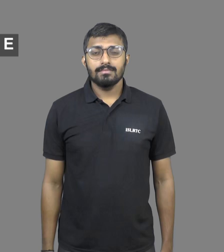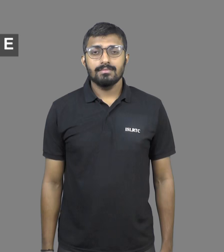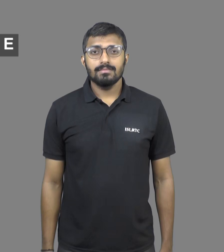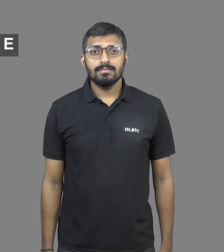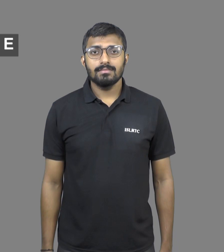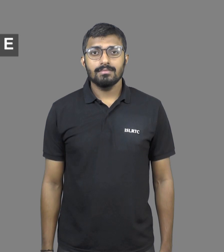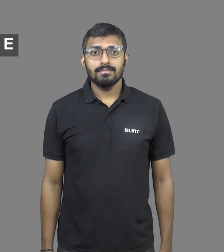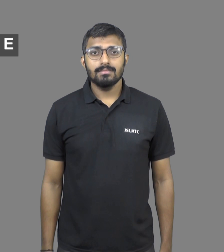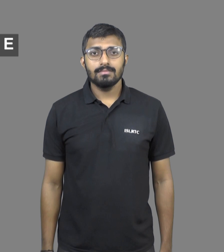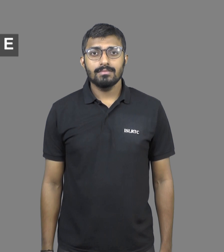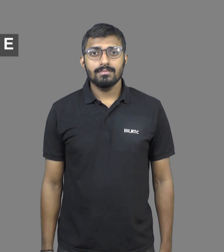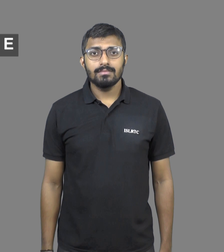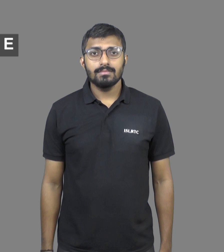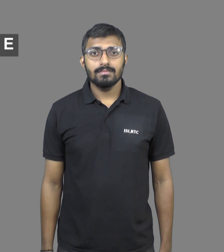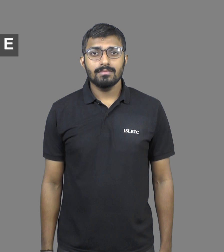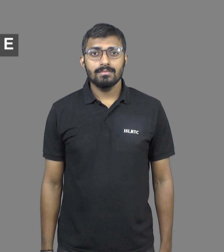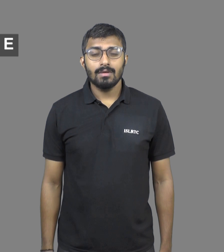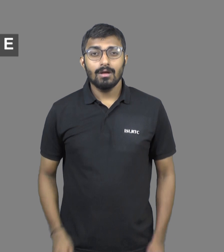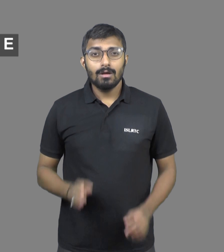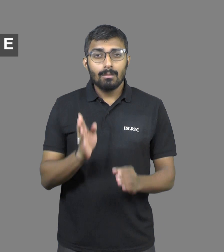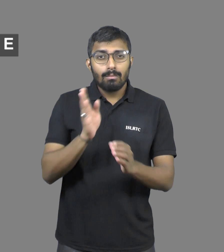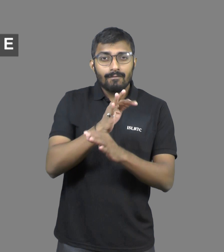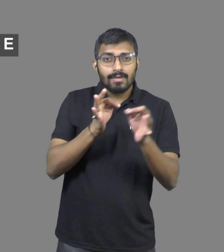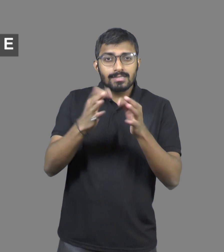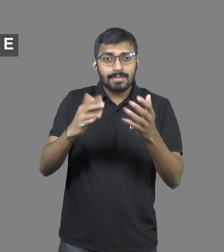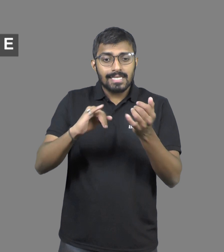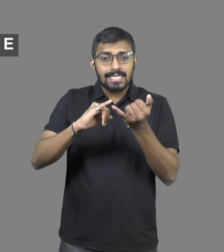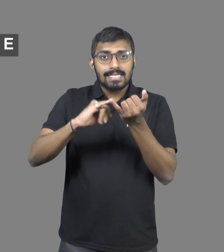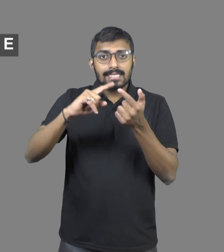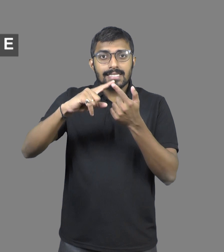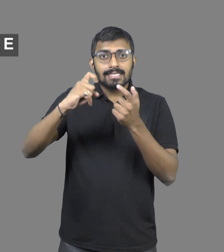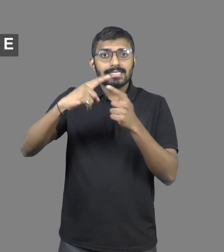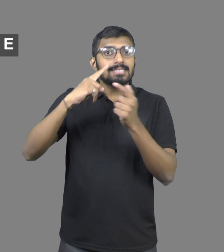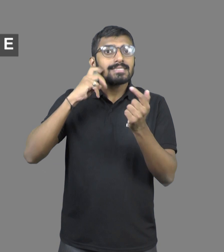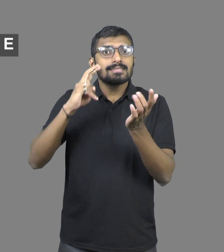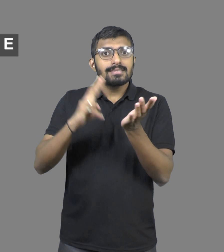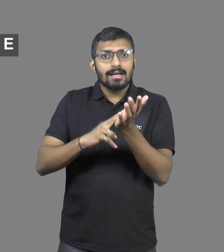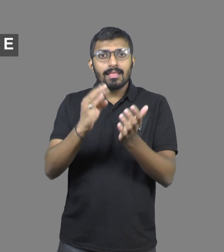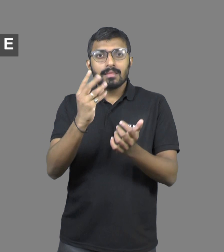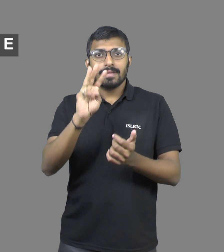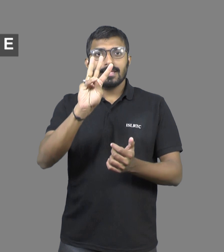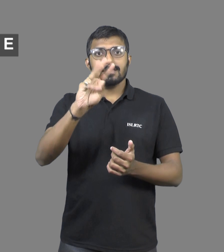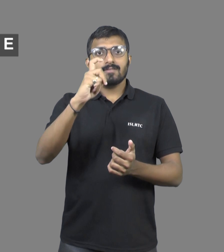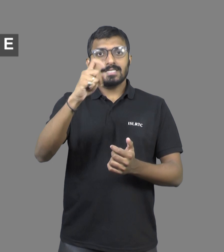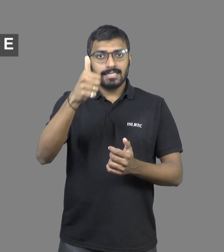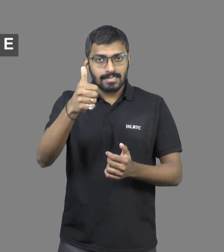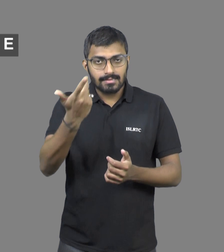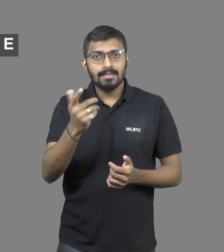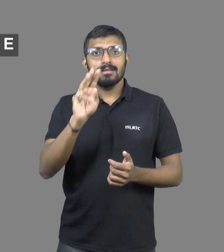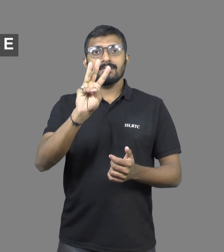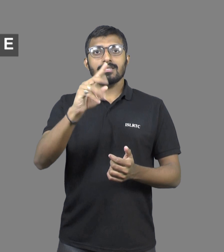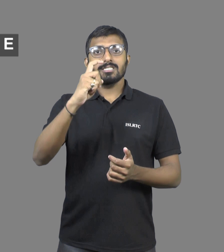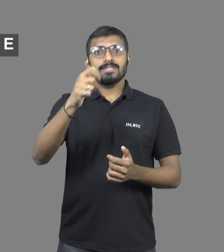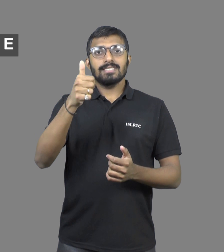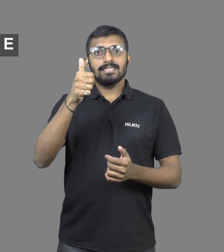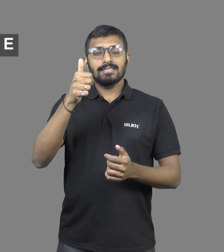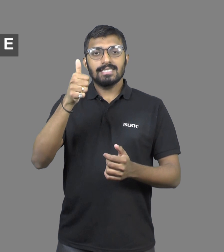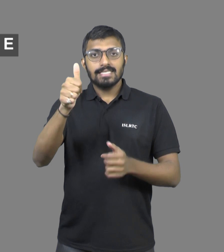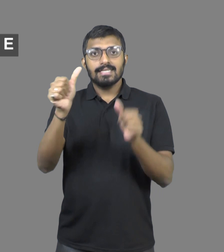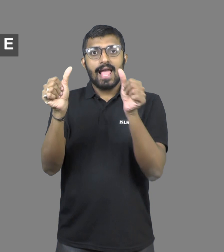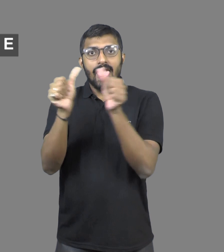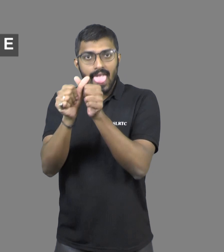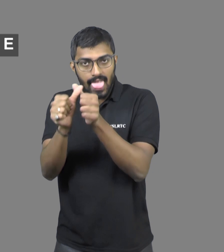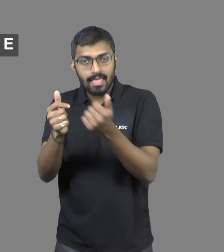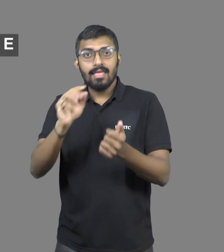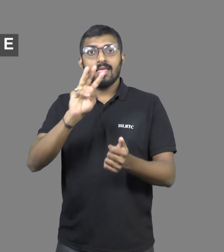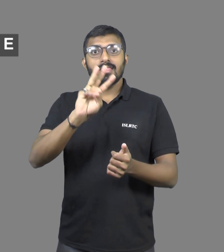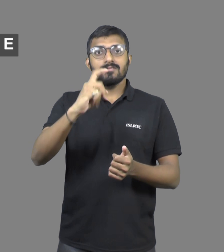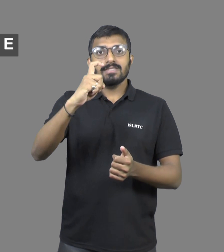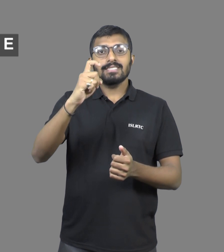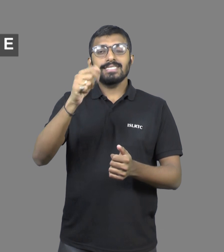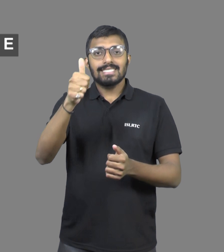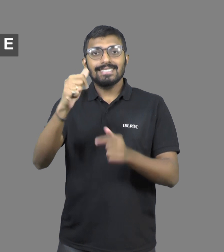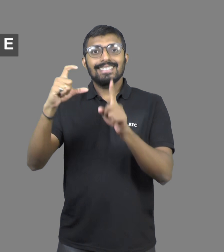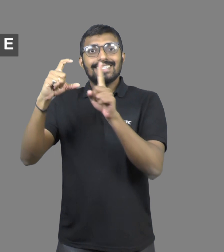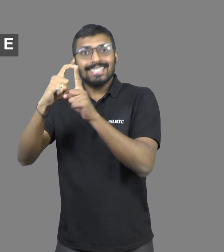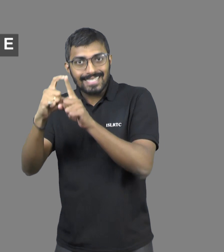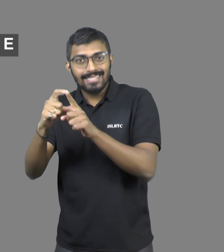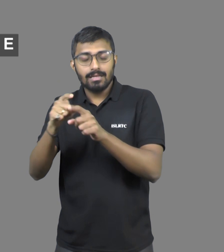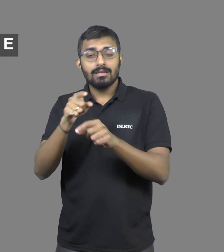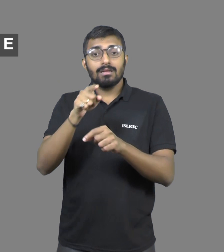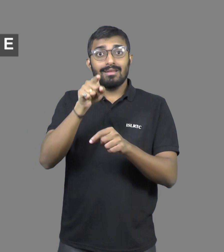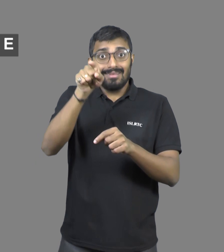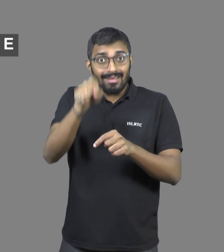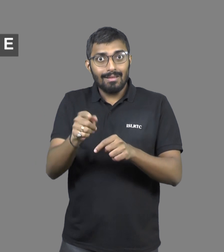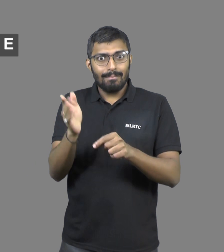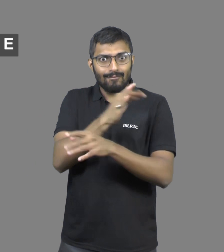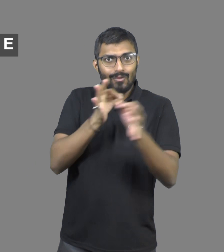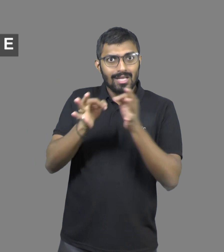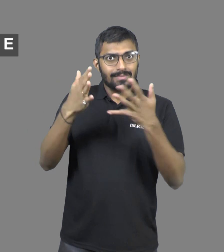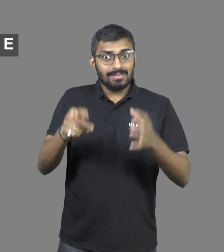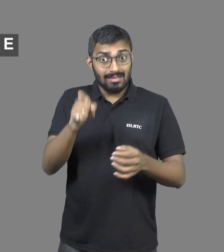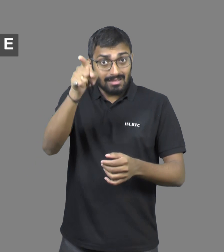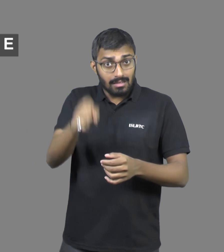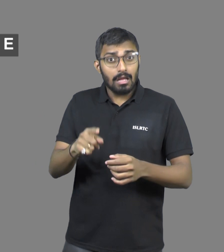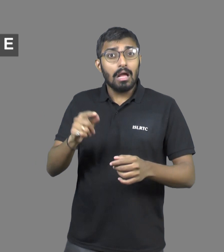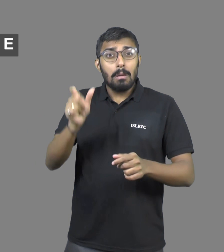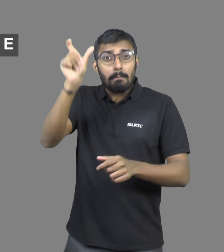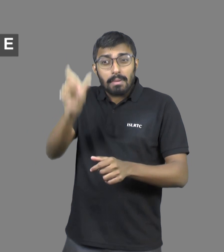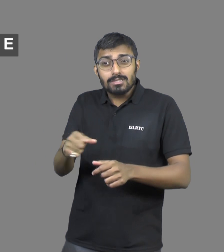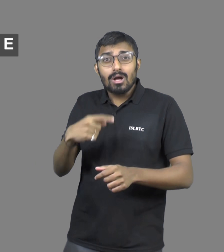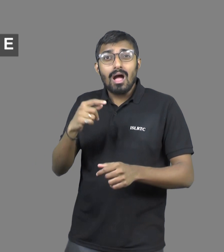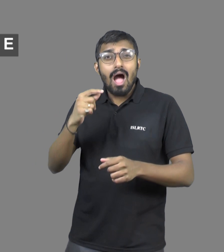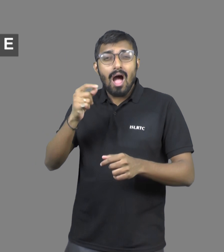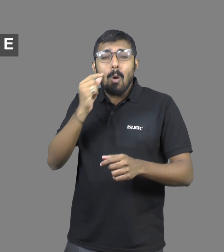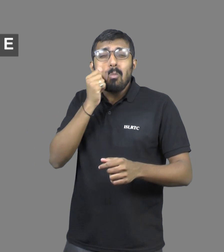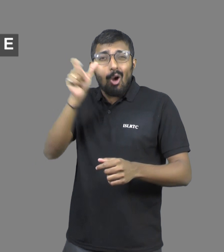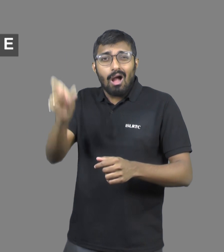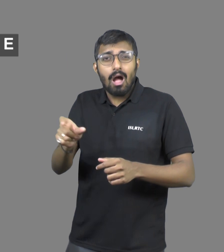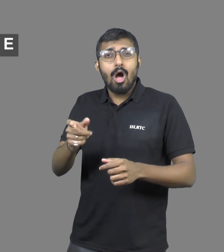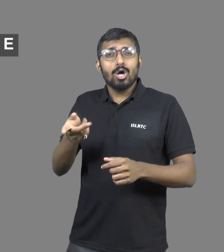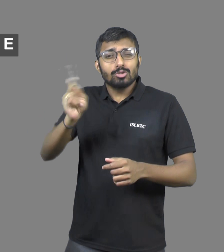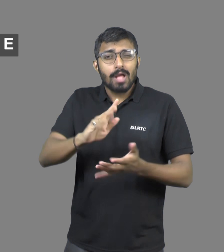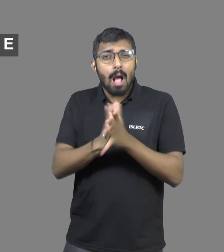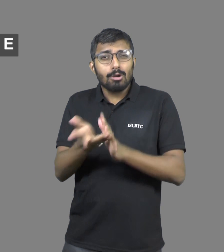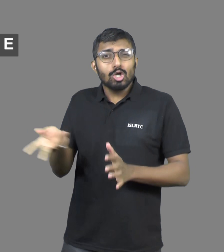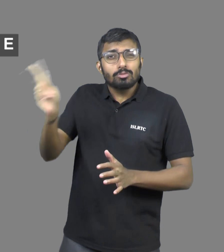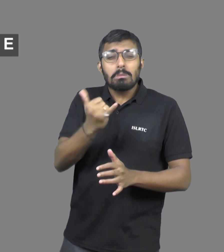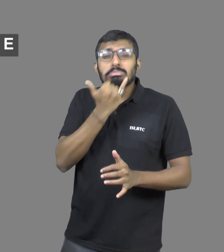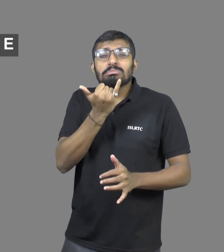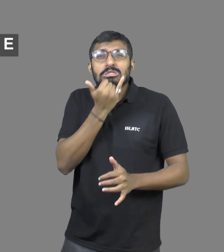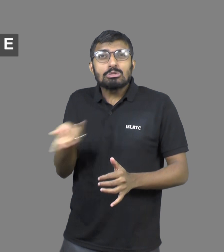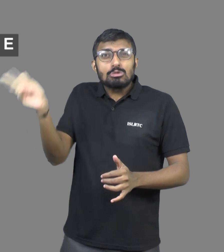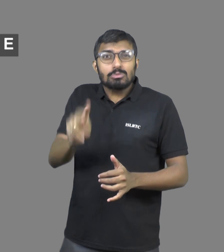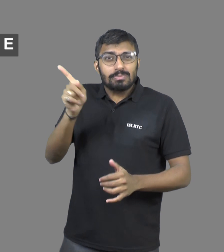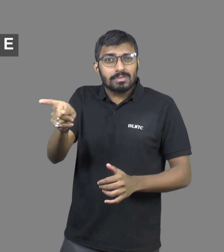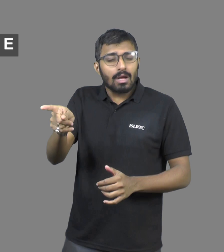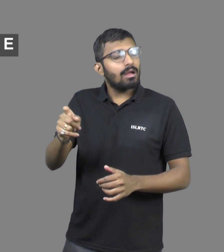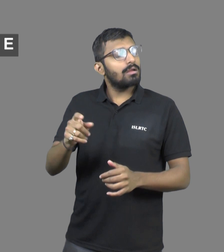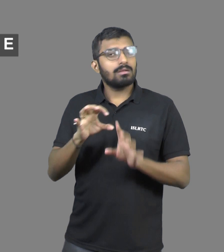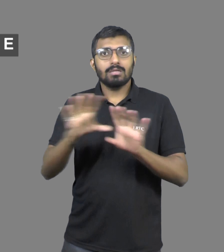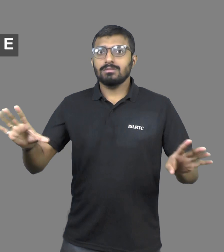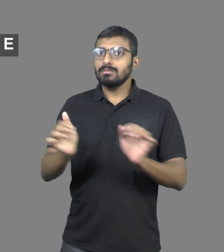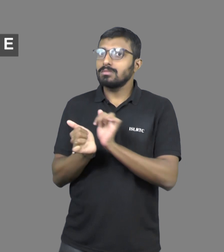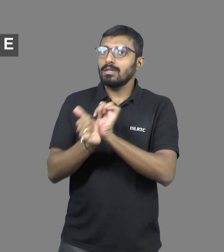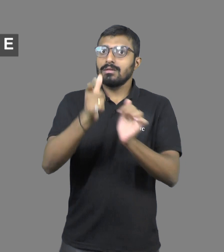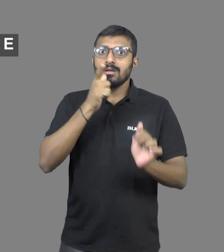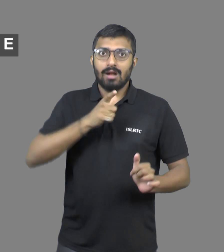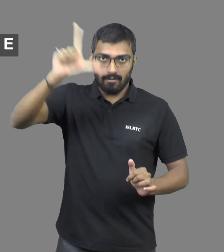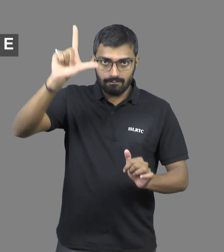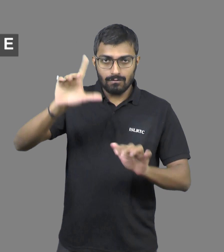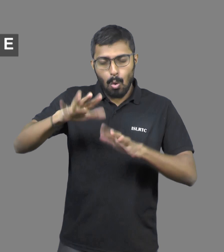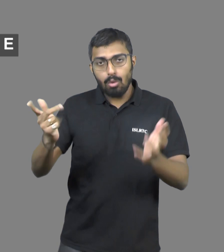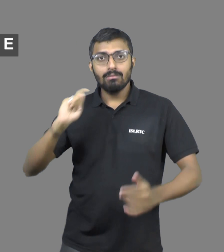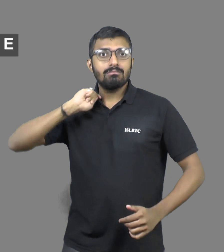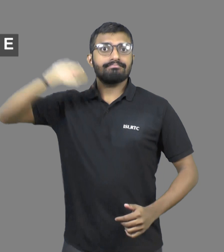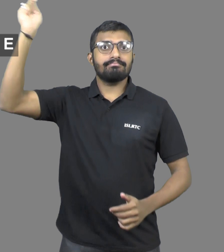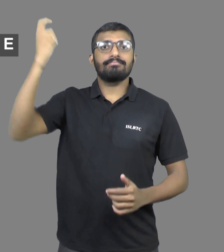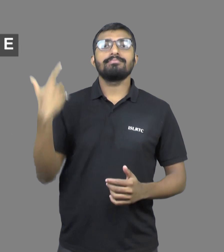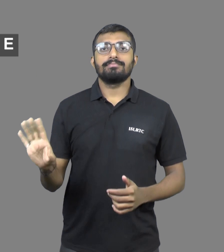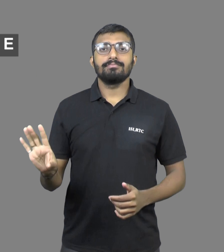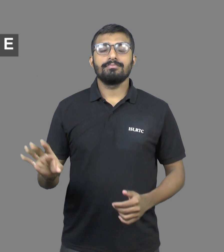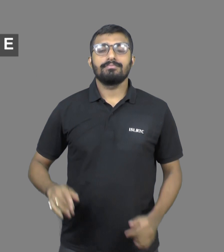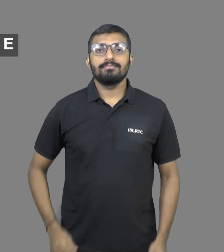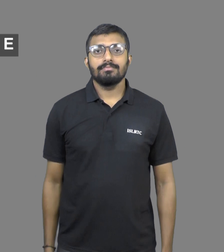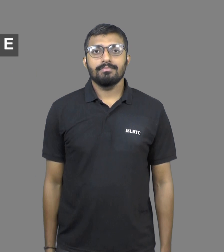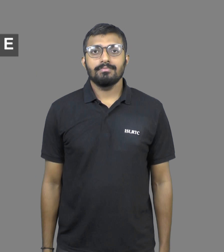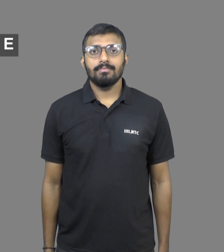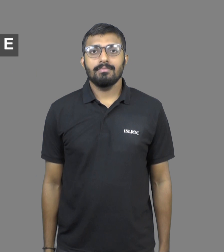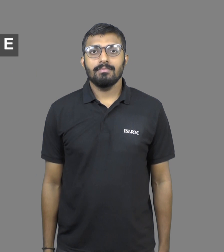Section 376 E